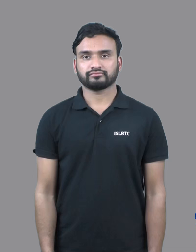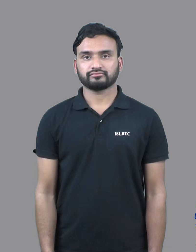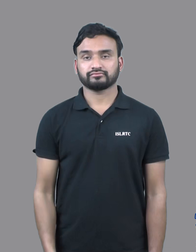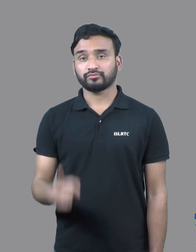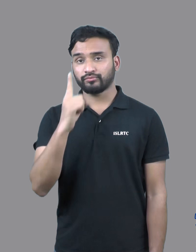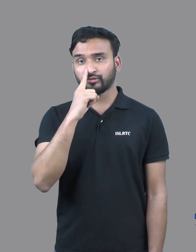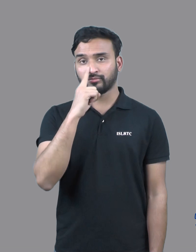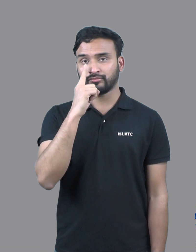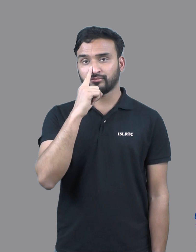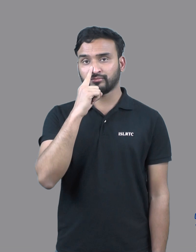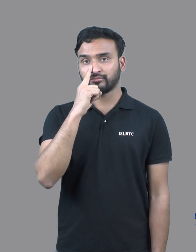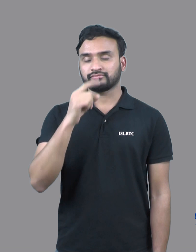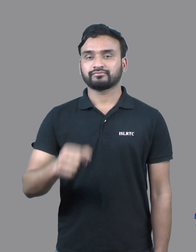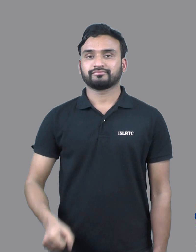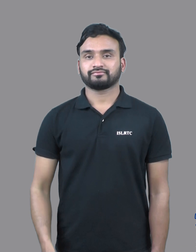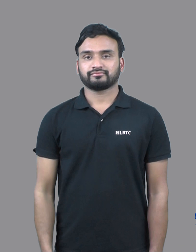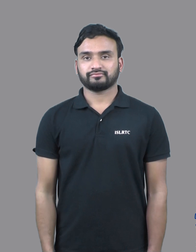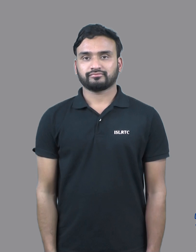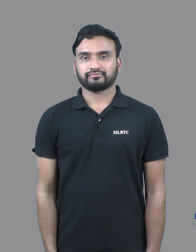Lady